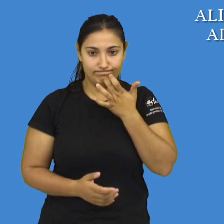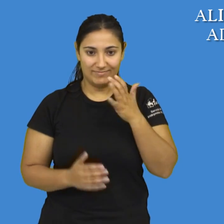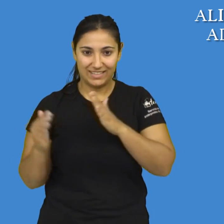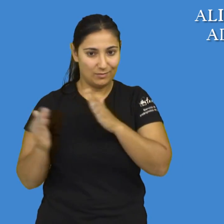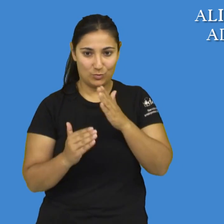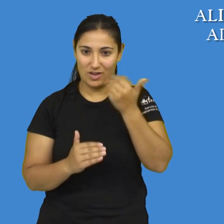época